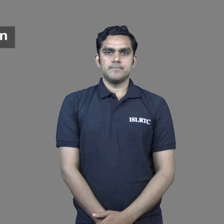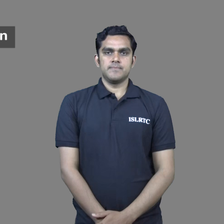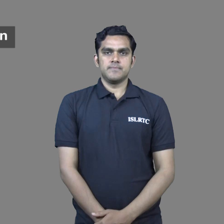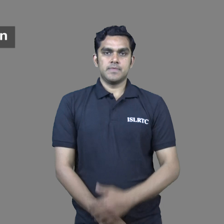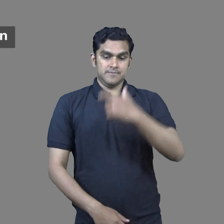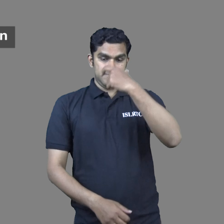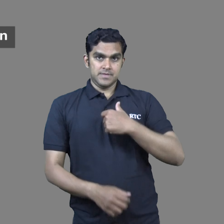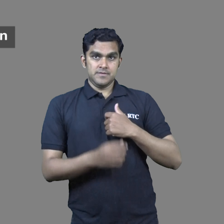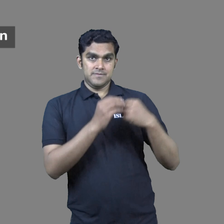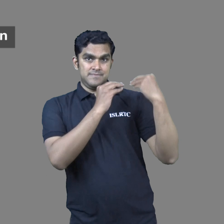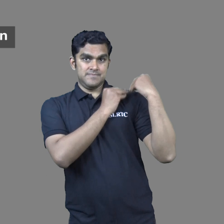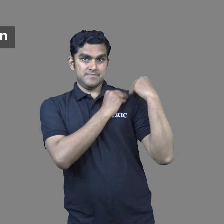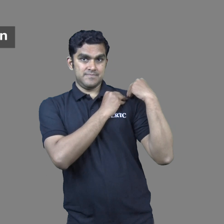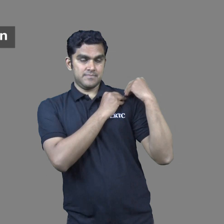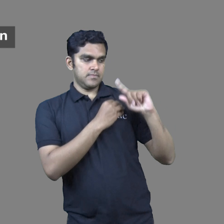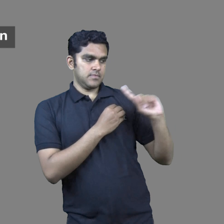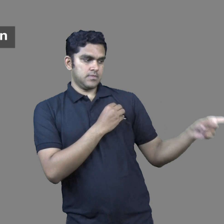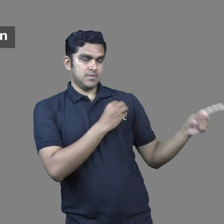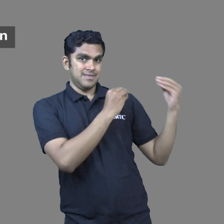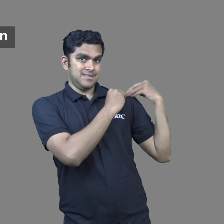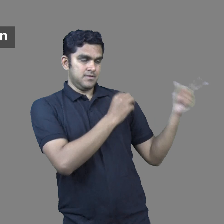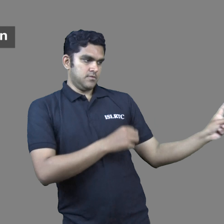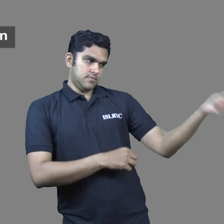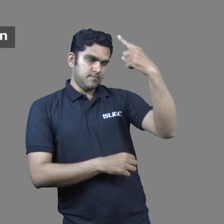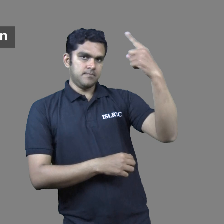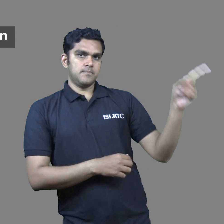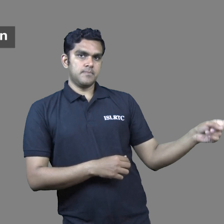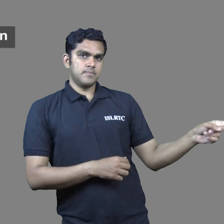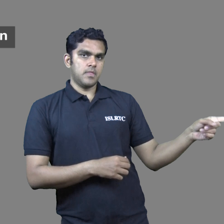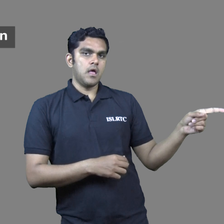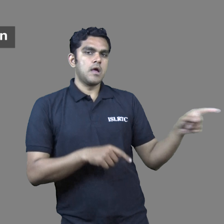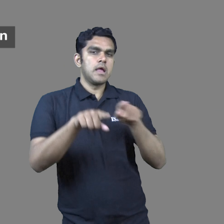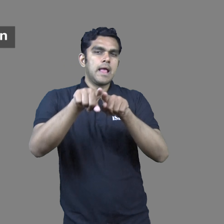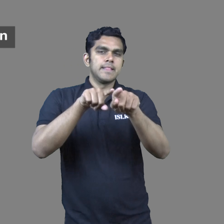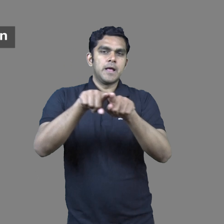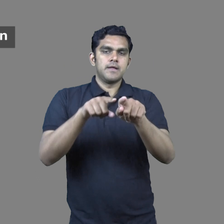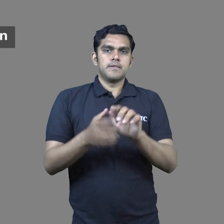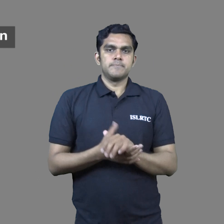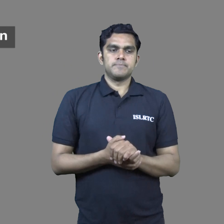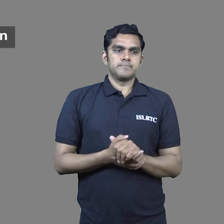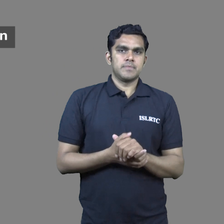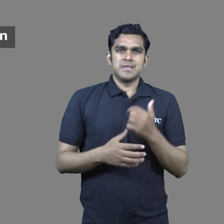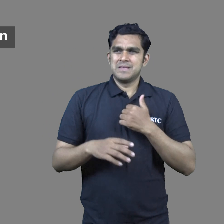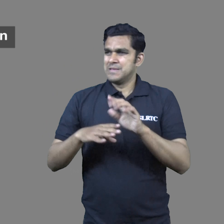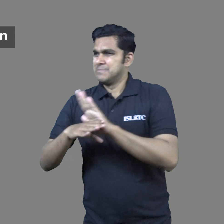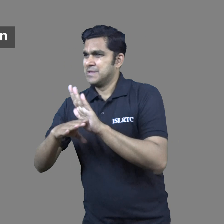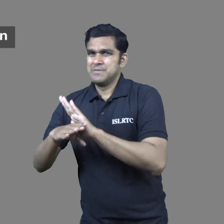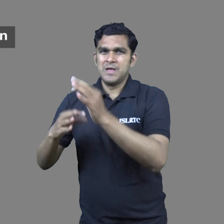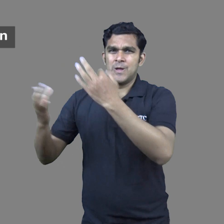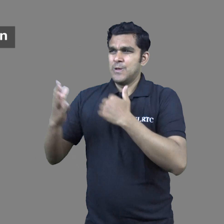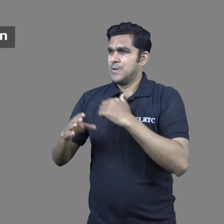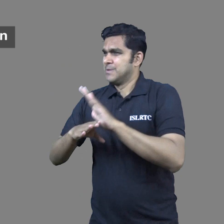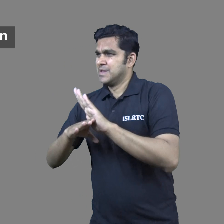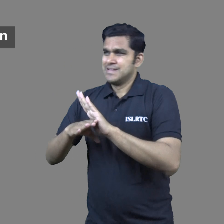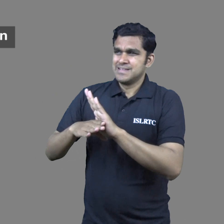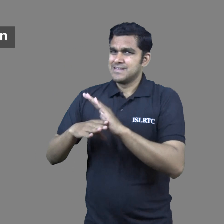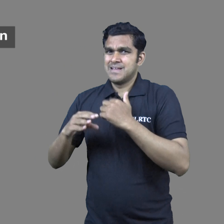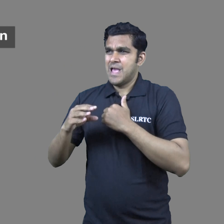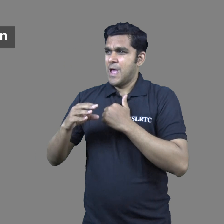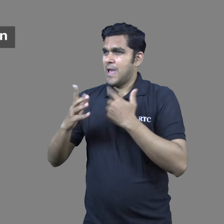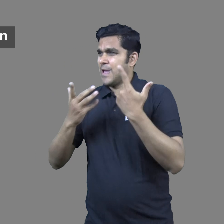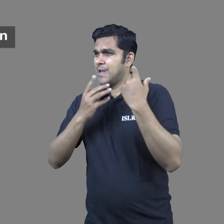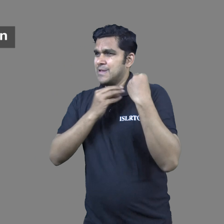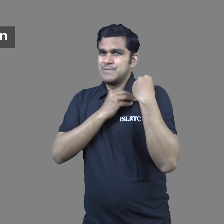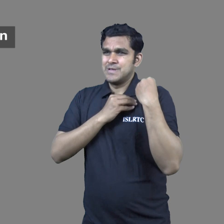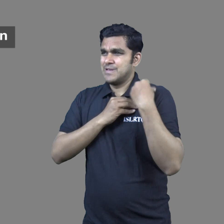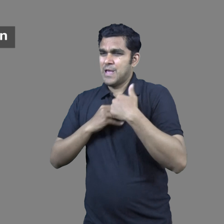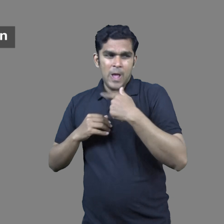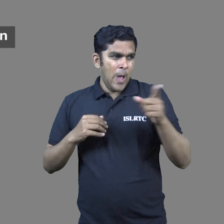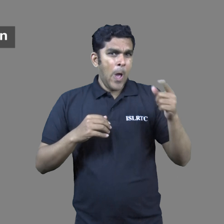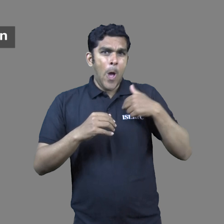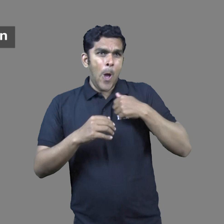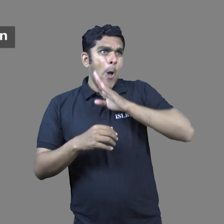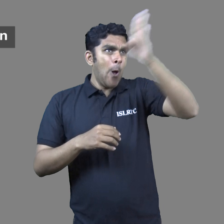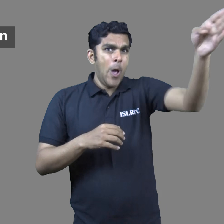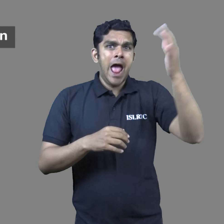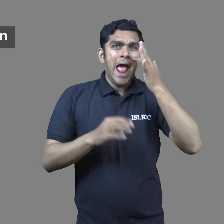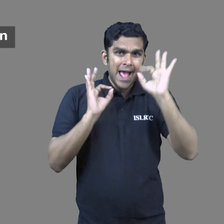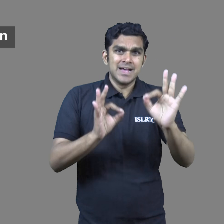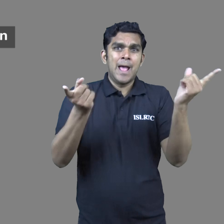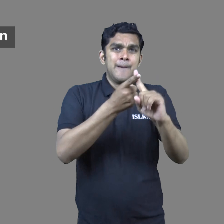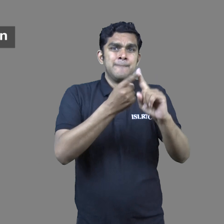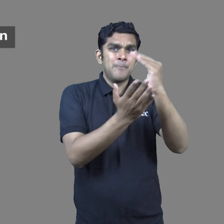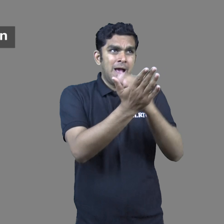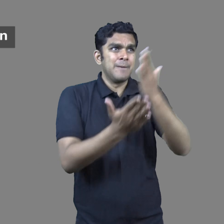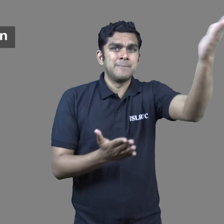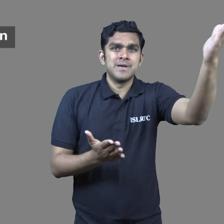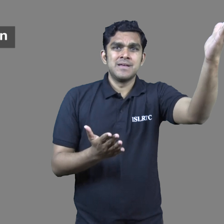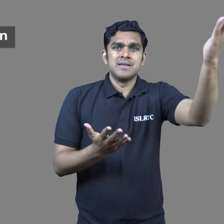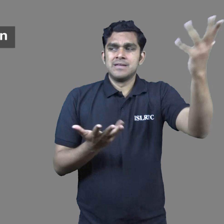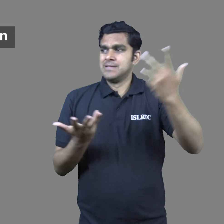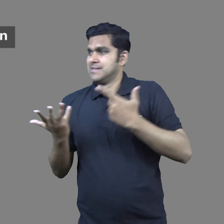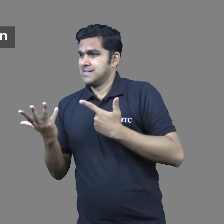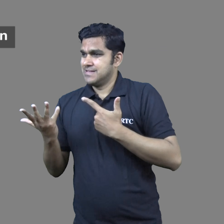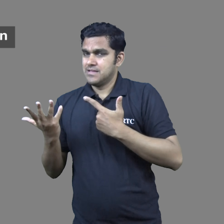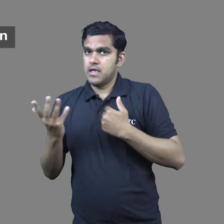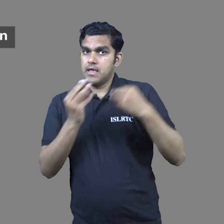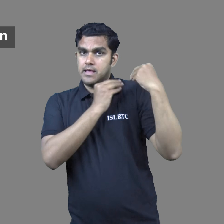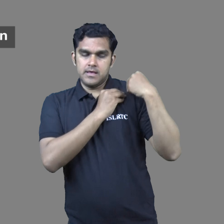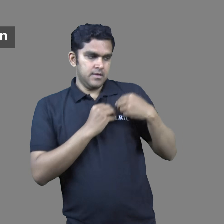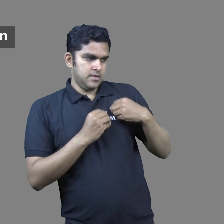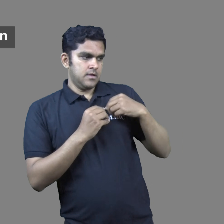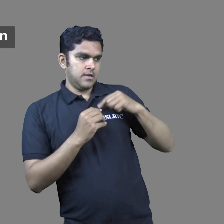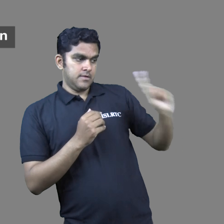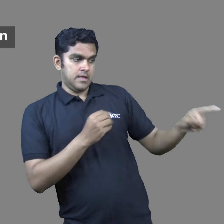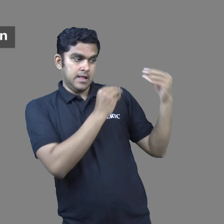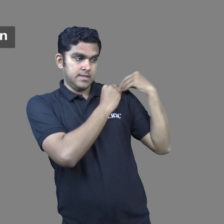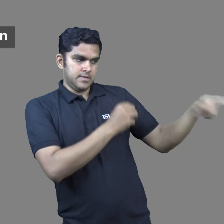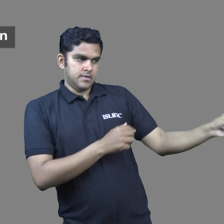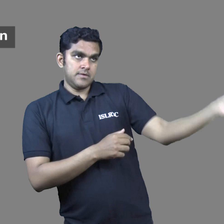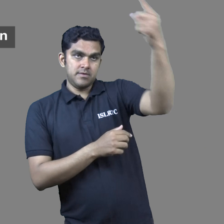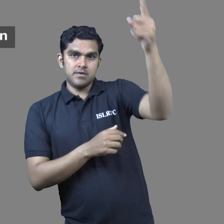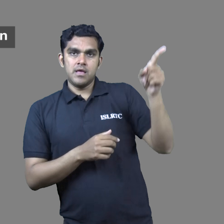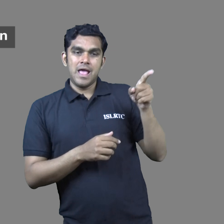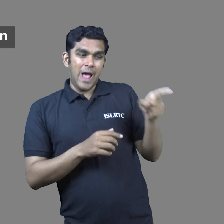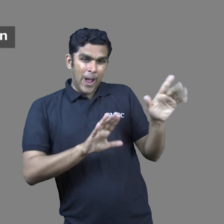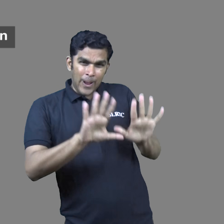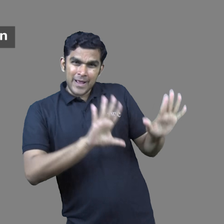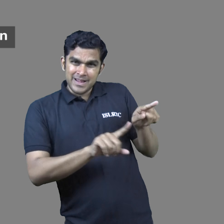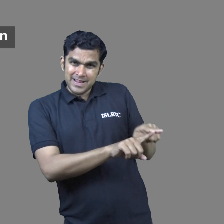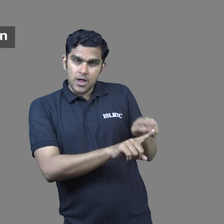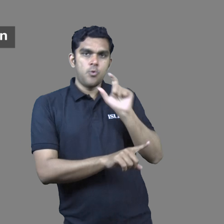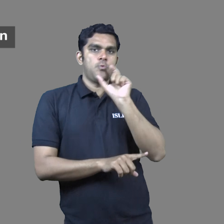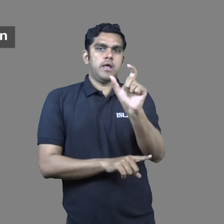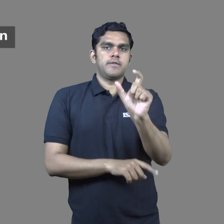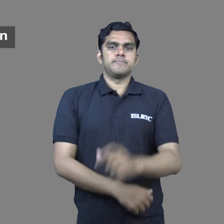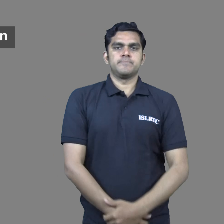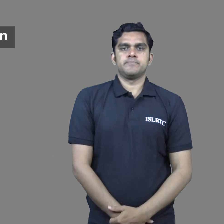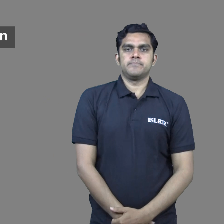Delegation